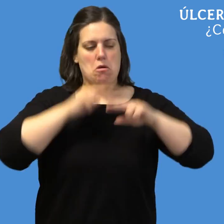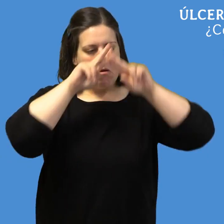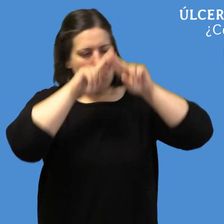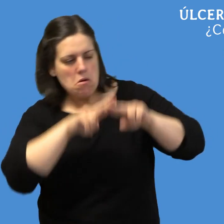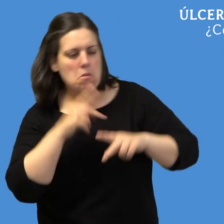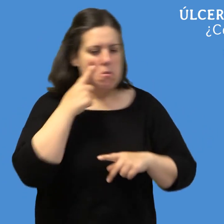revisar